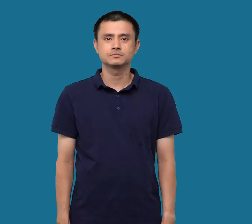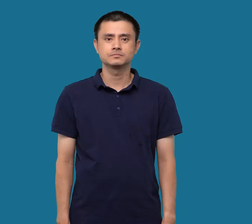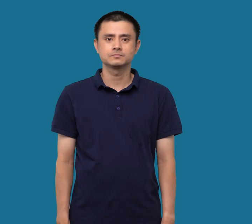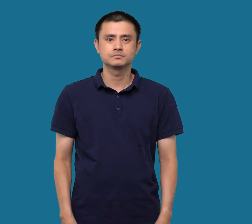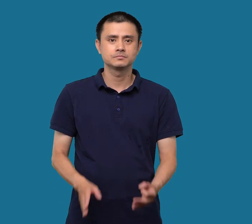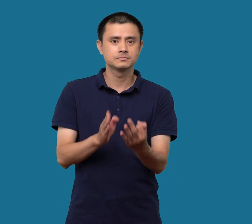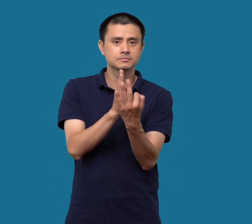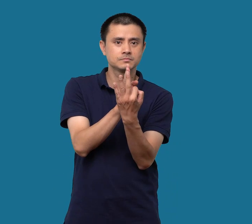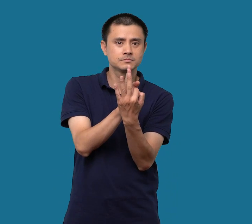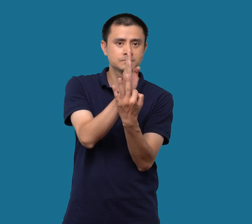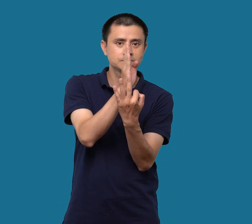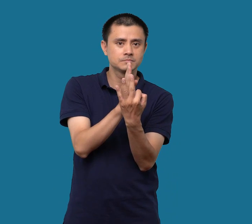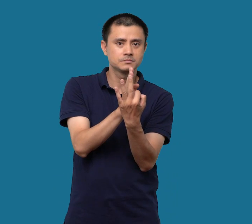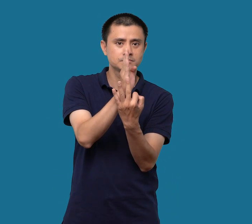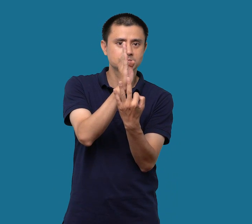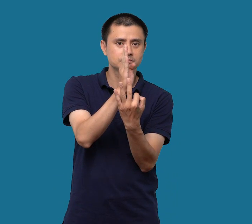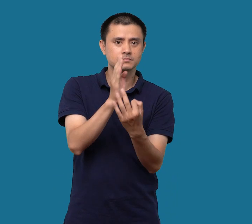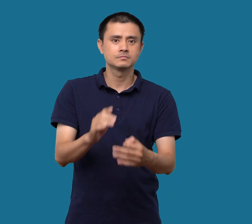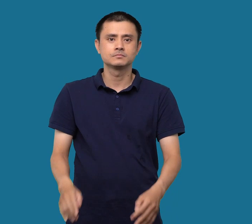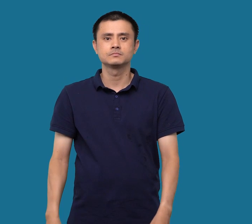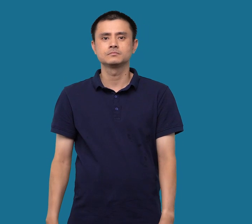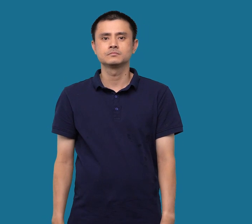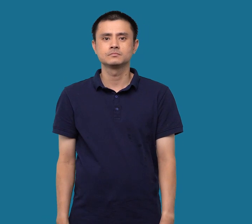hàng trăm